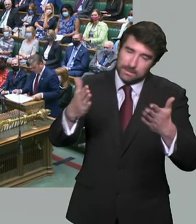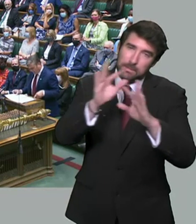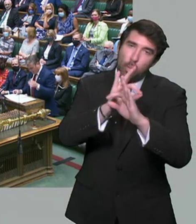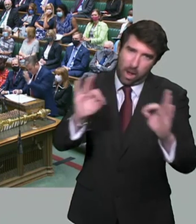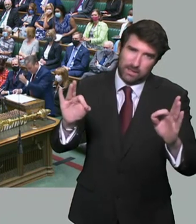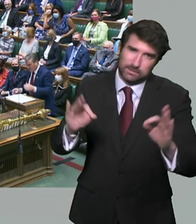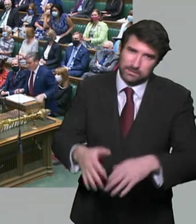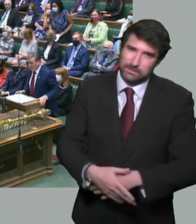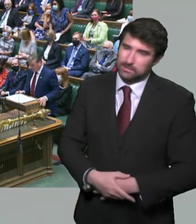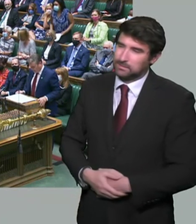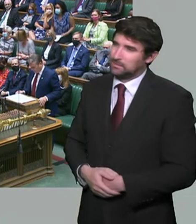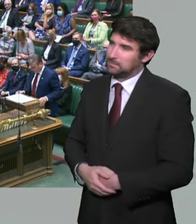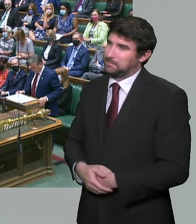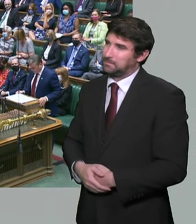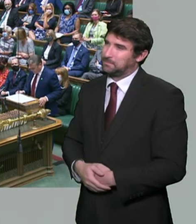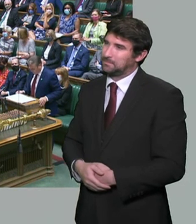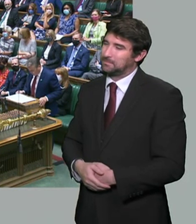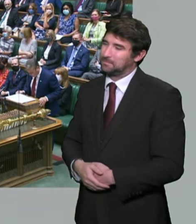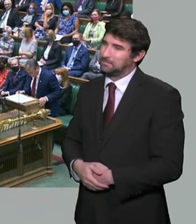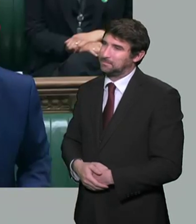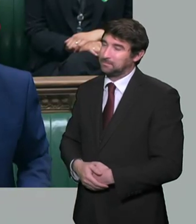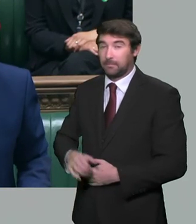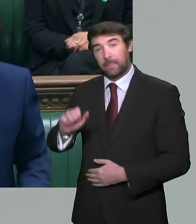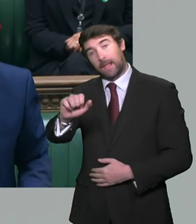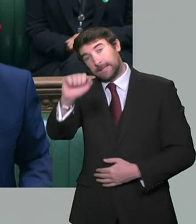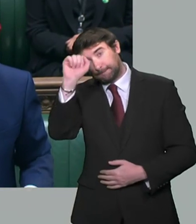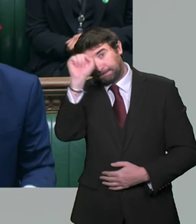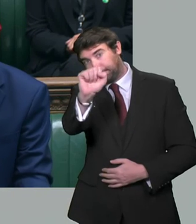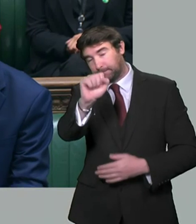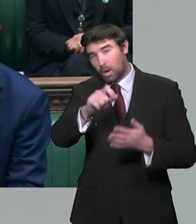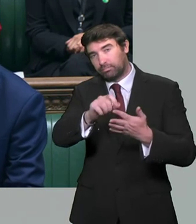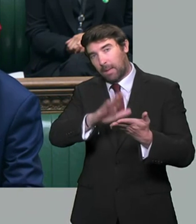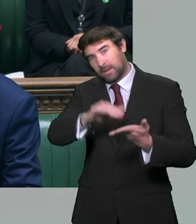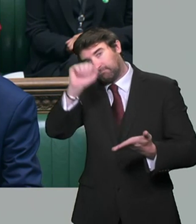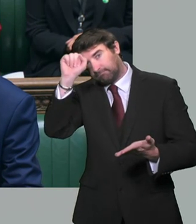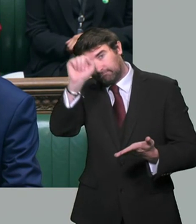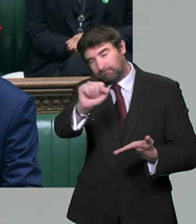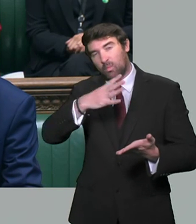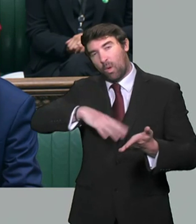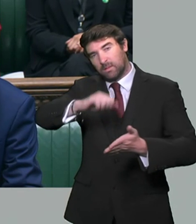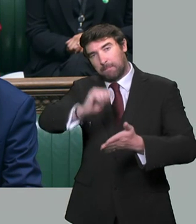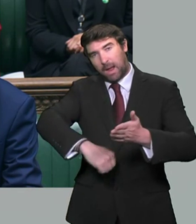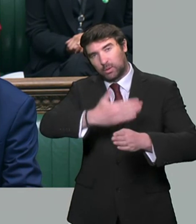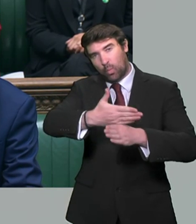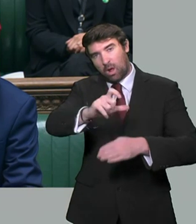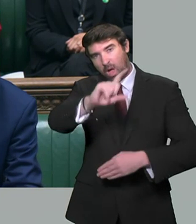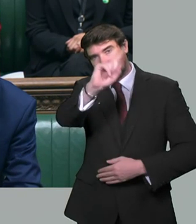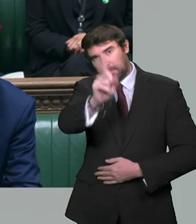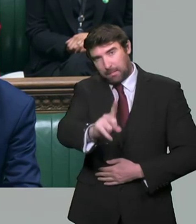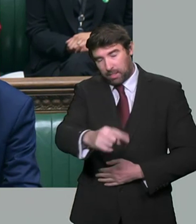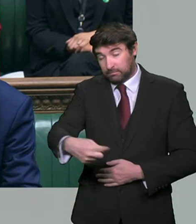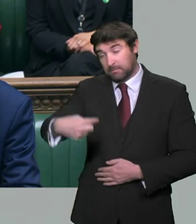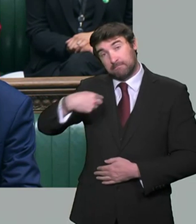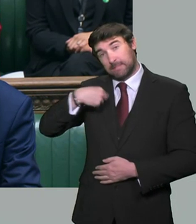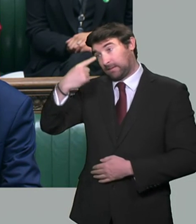Thank you, Mr Speaker. The Prime Minister’s plan is to impose unfair taxes on working people; my plan is to ensure those with the broadest shoulders pay their fair share.